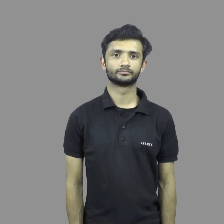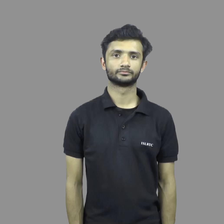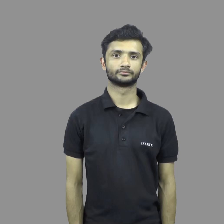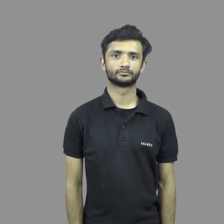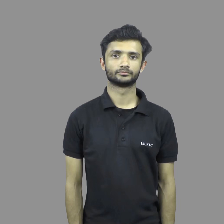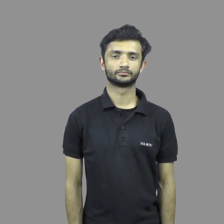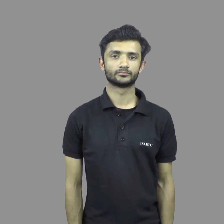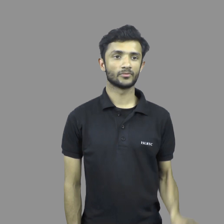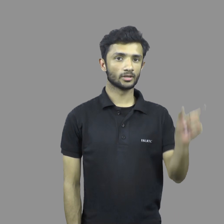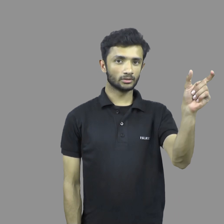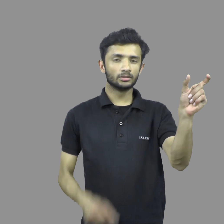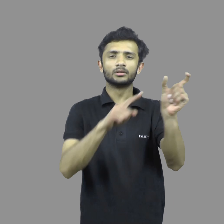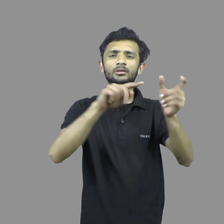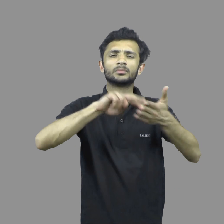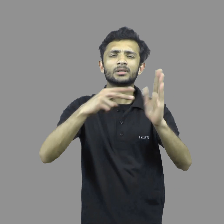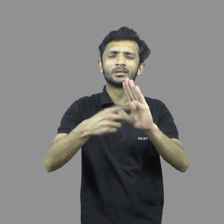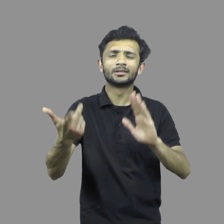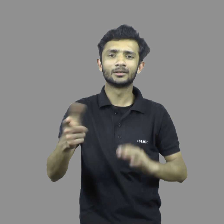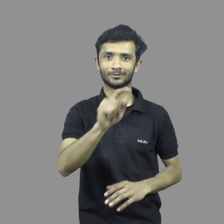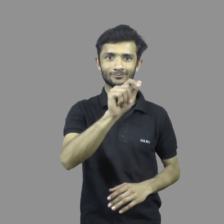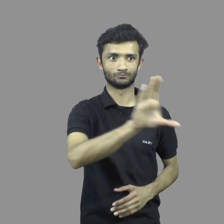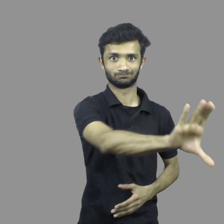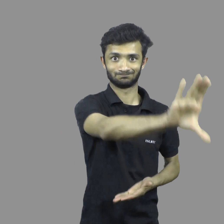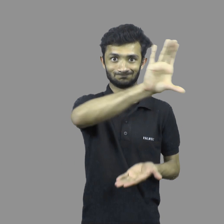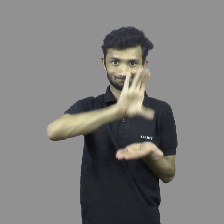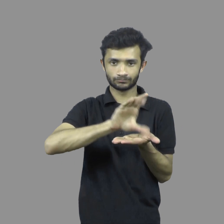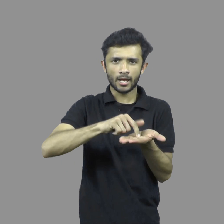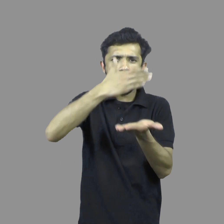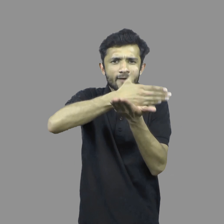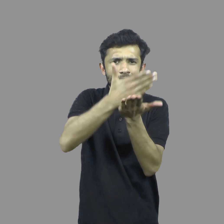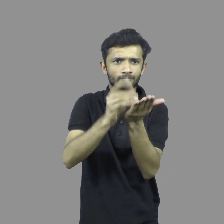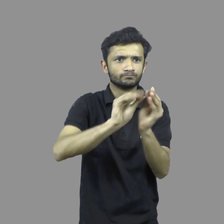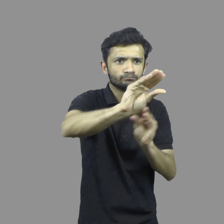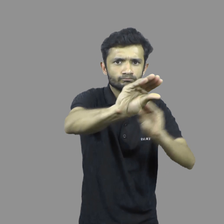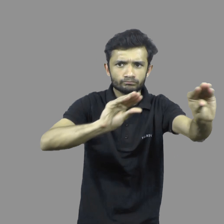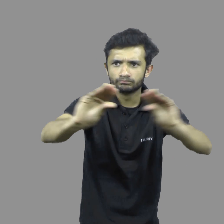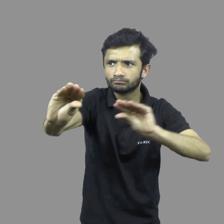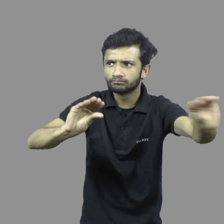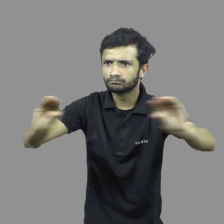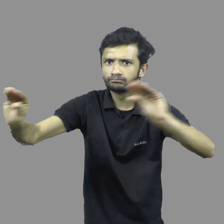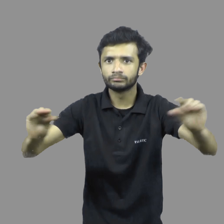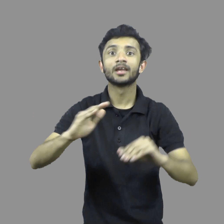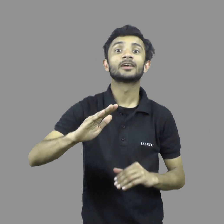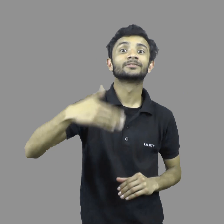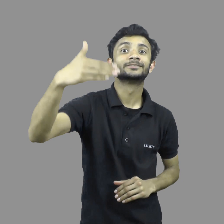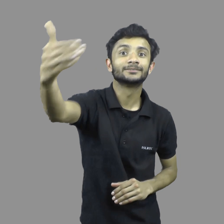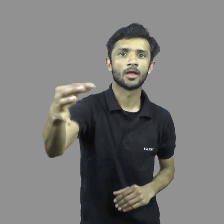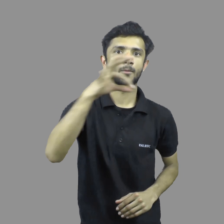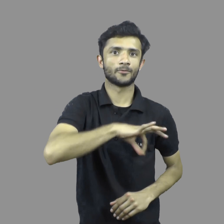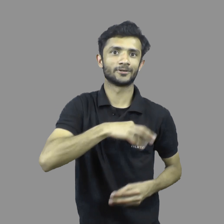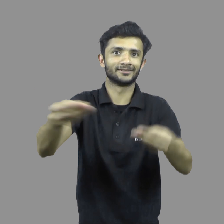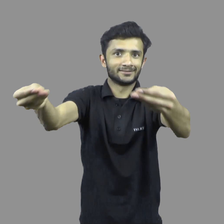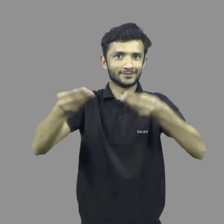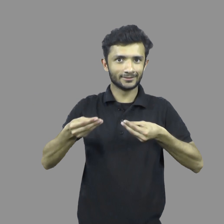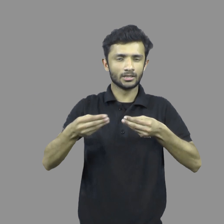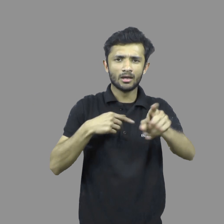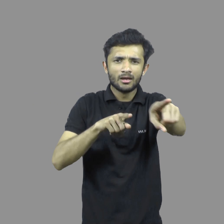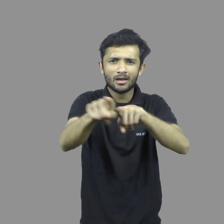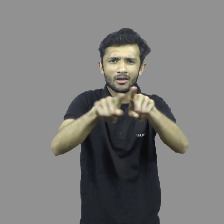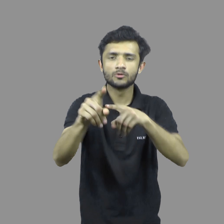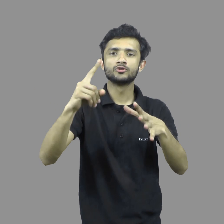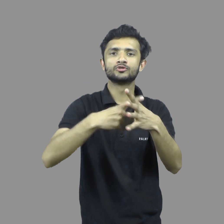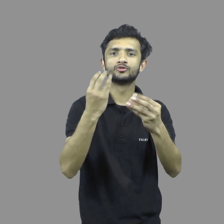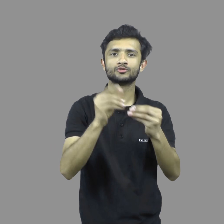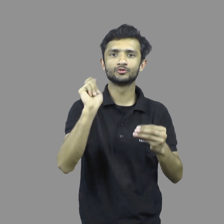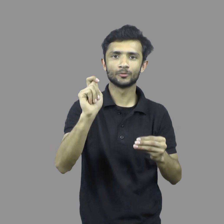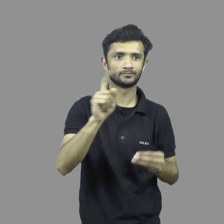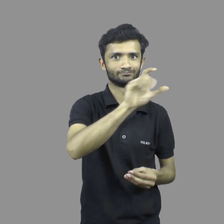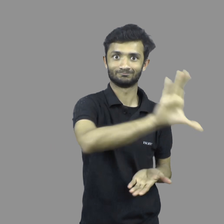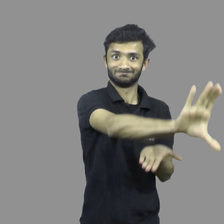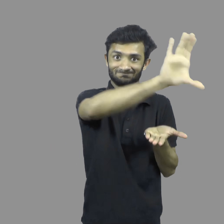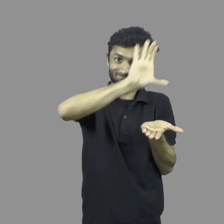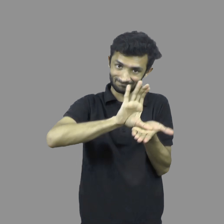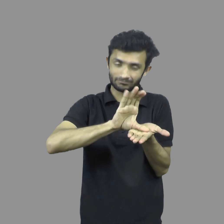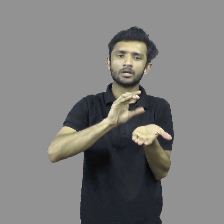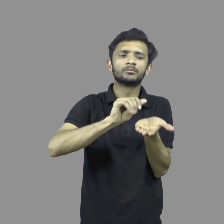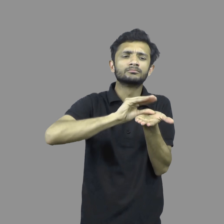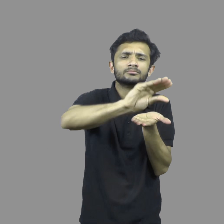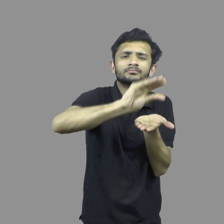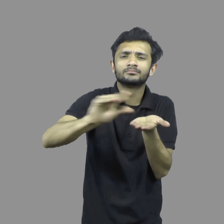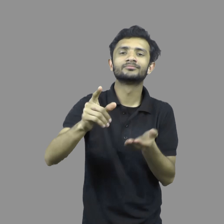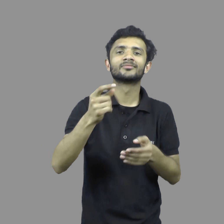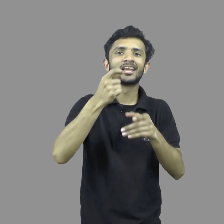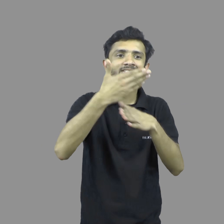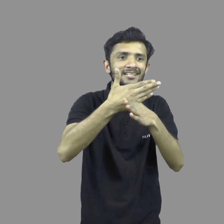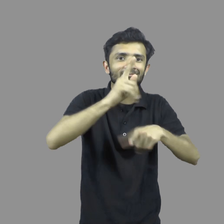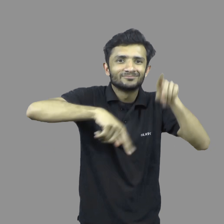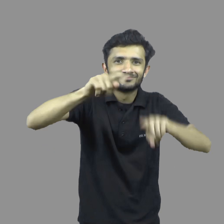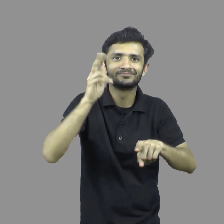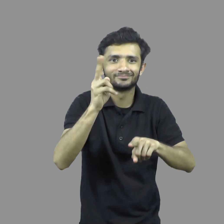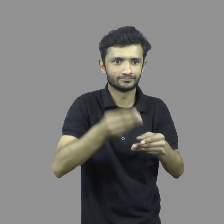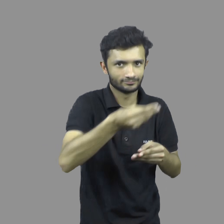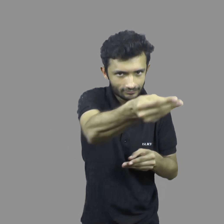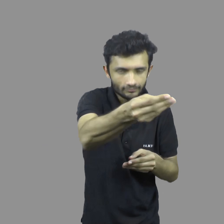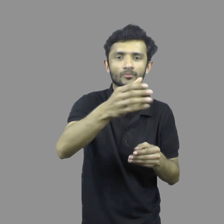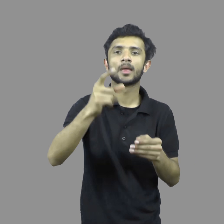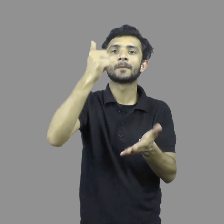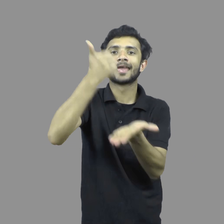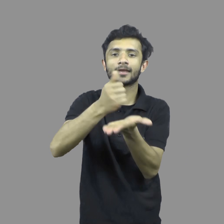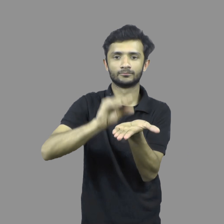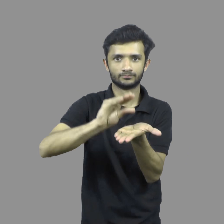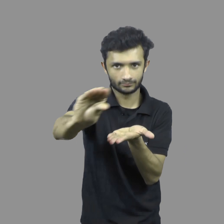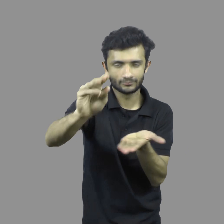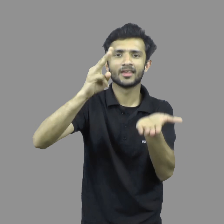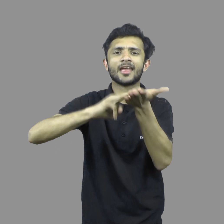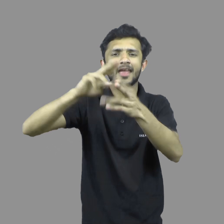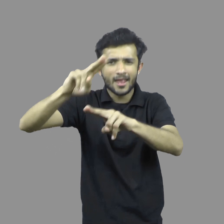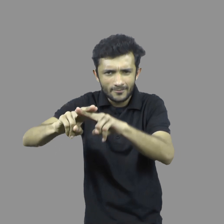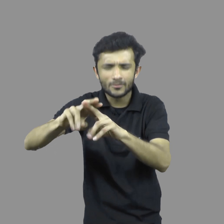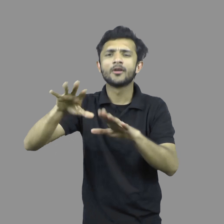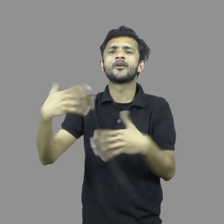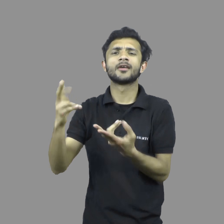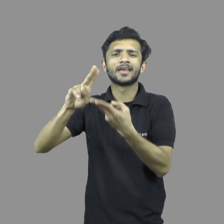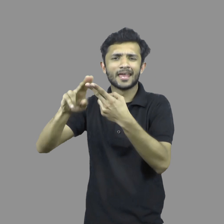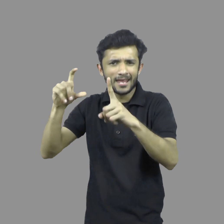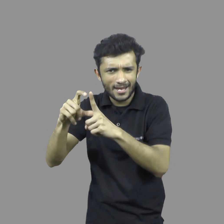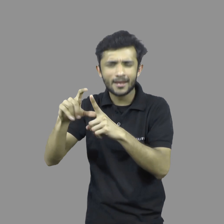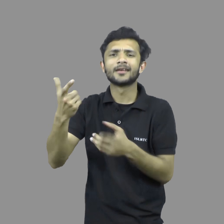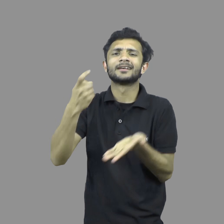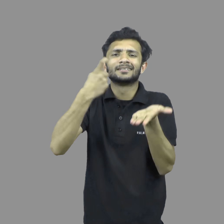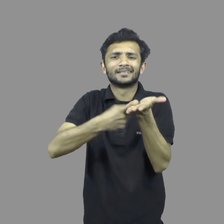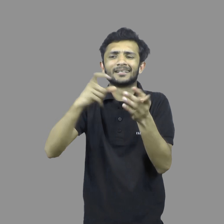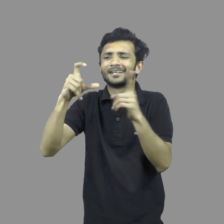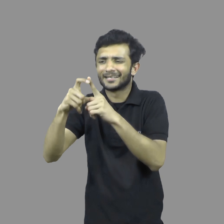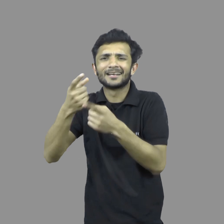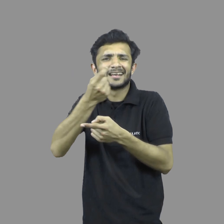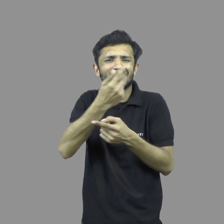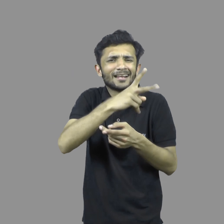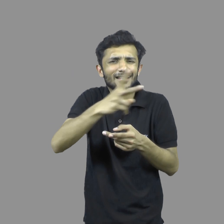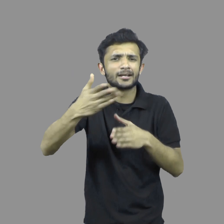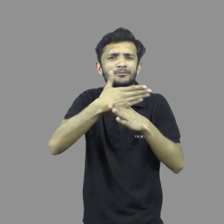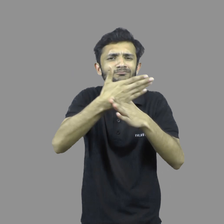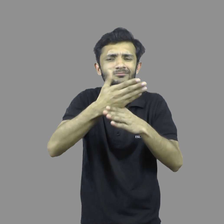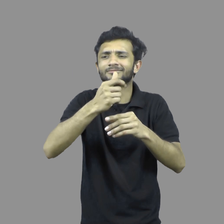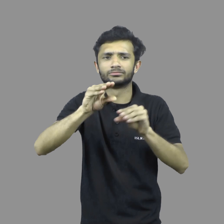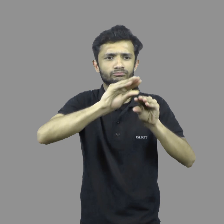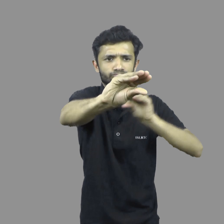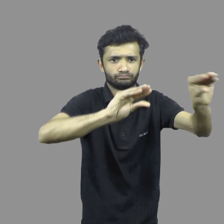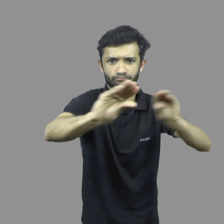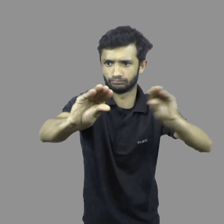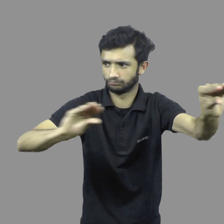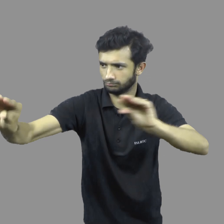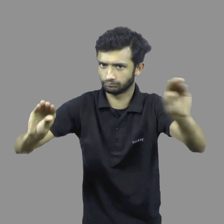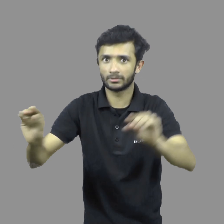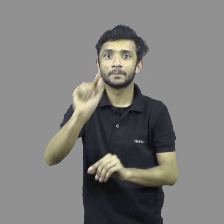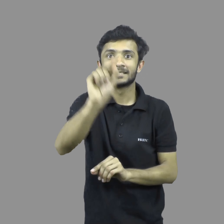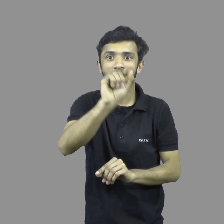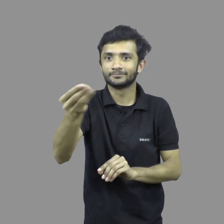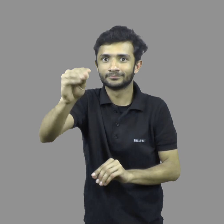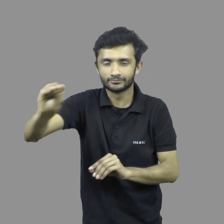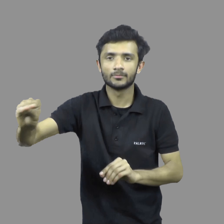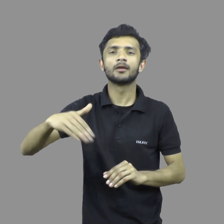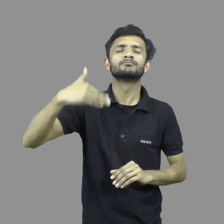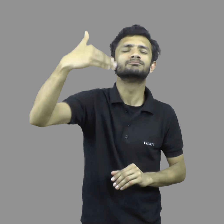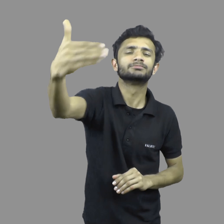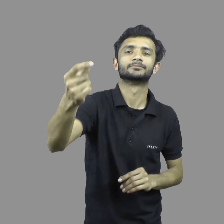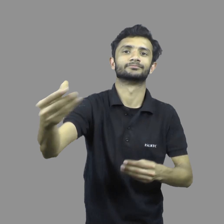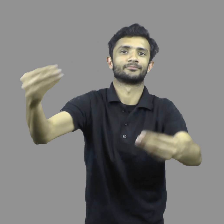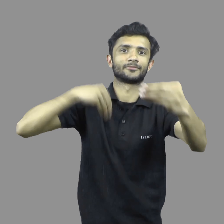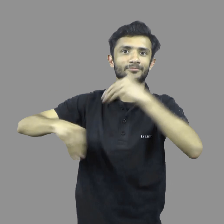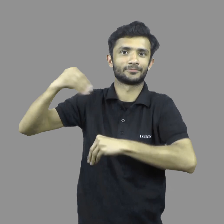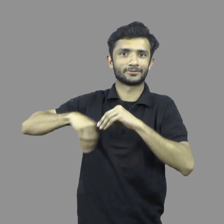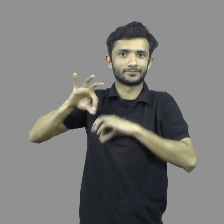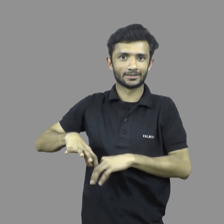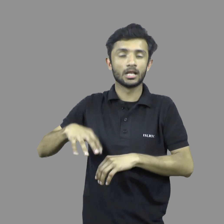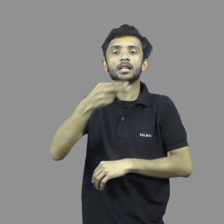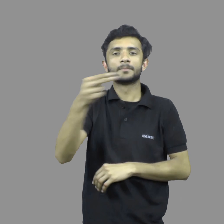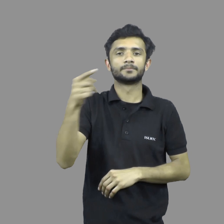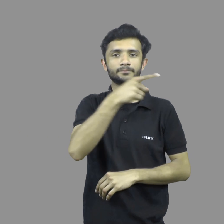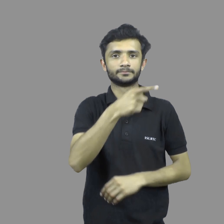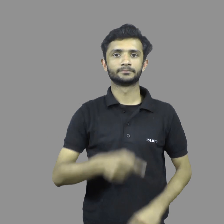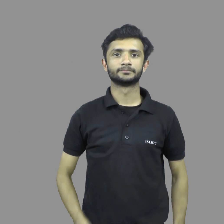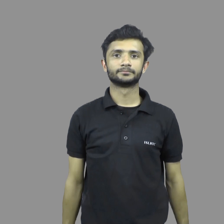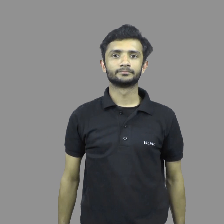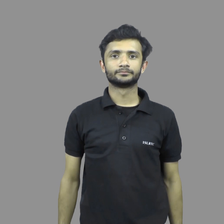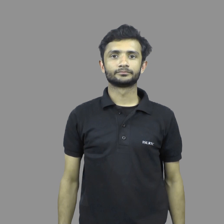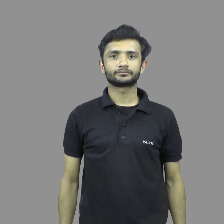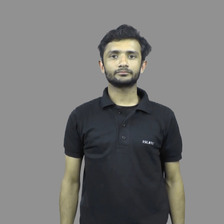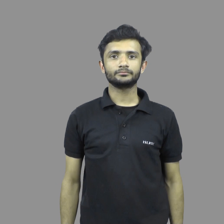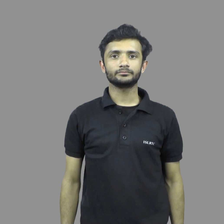Investment